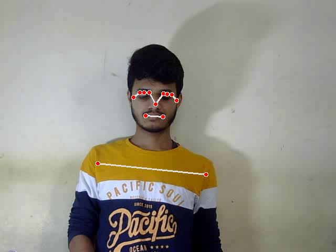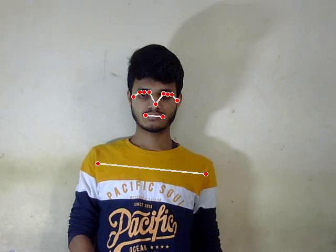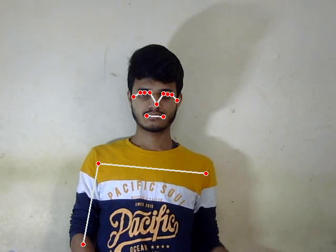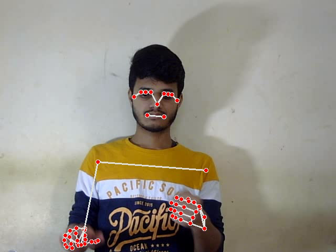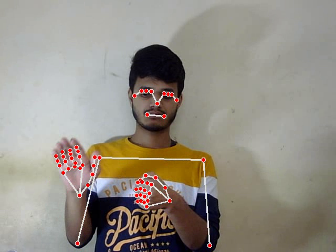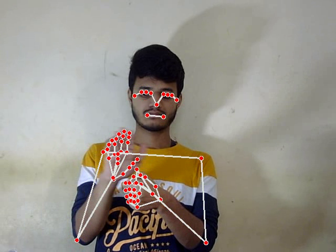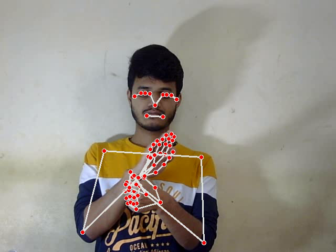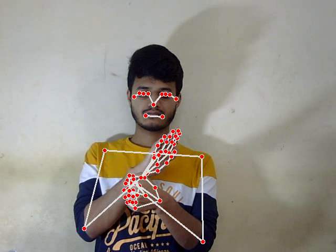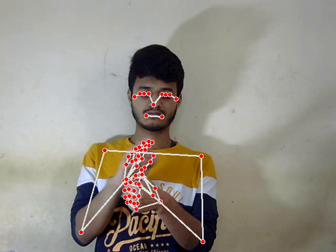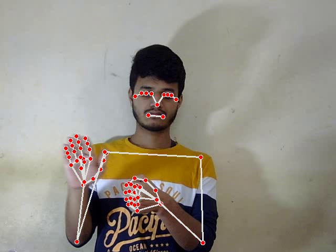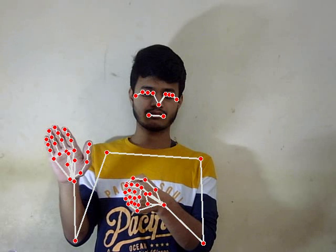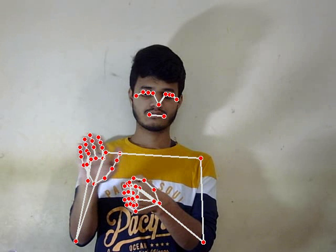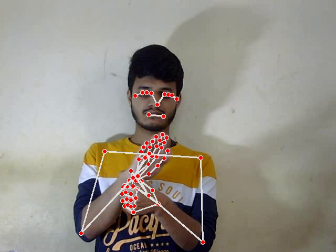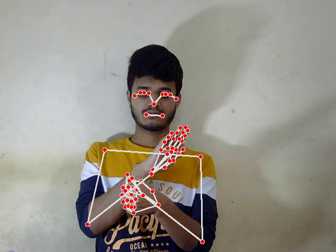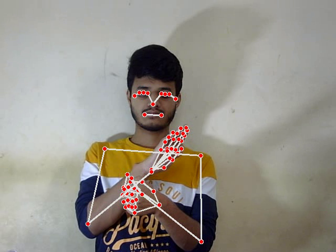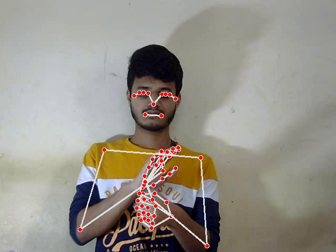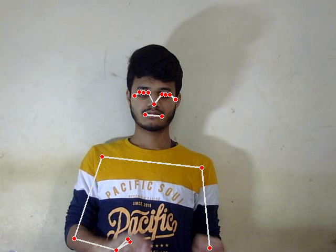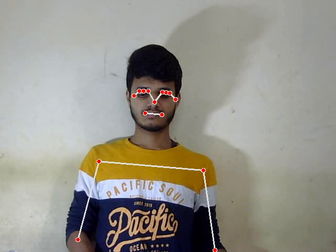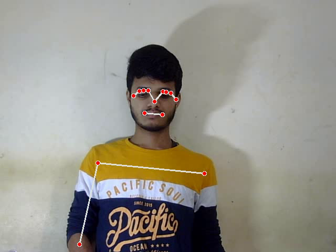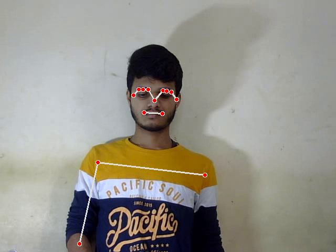busy